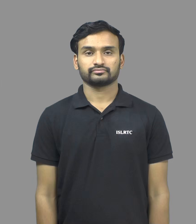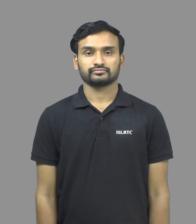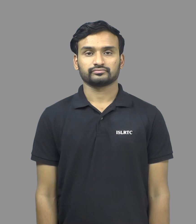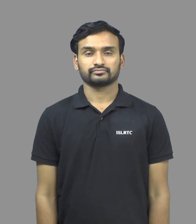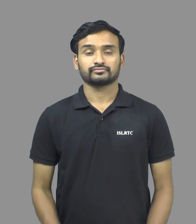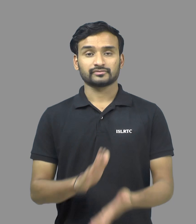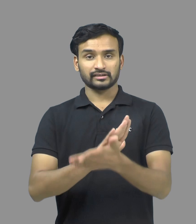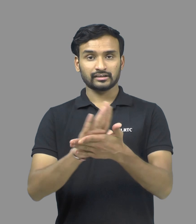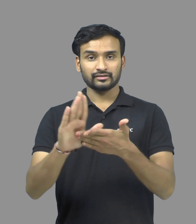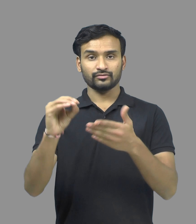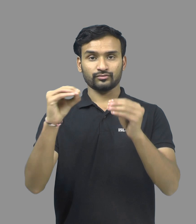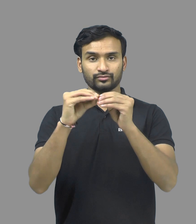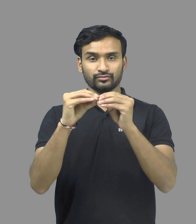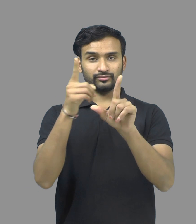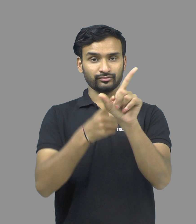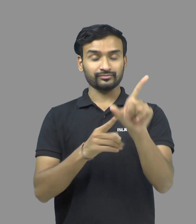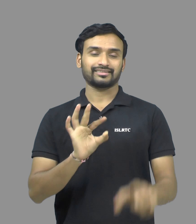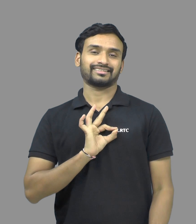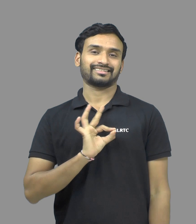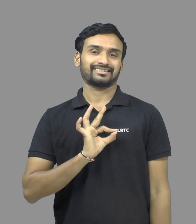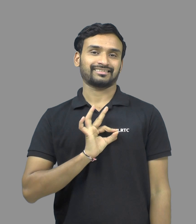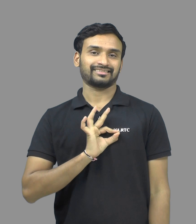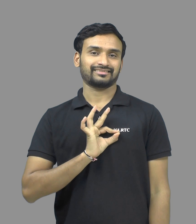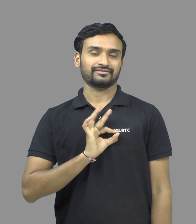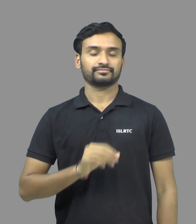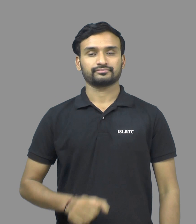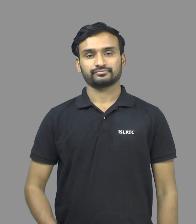Hobby